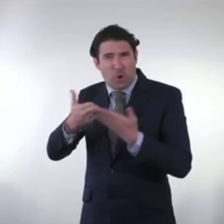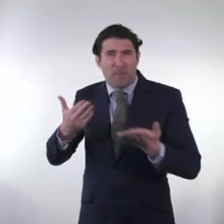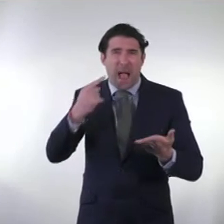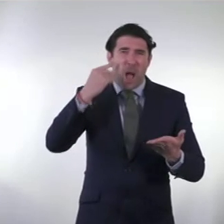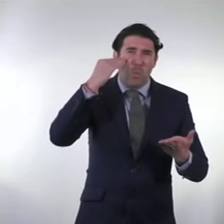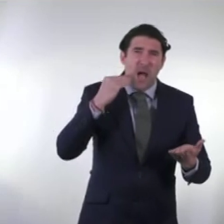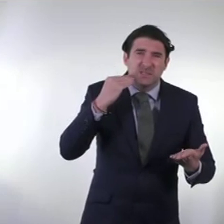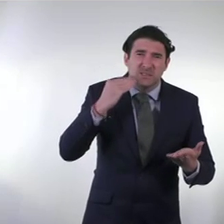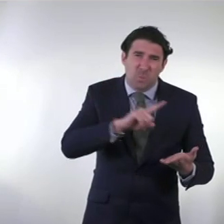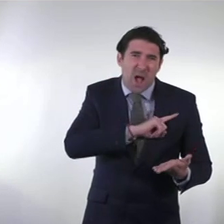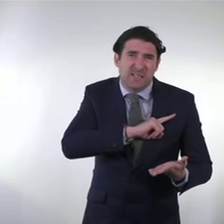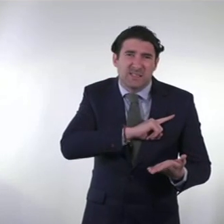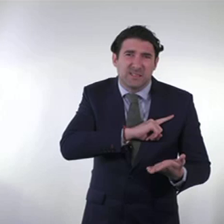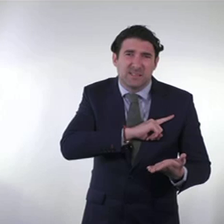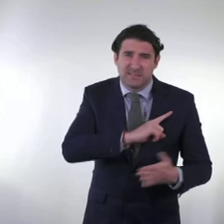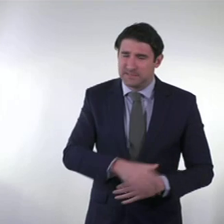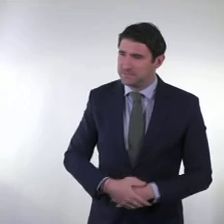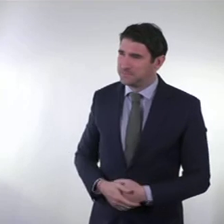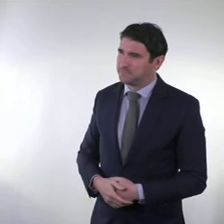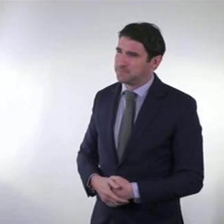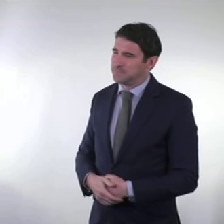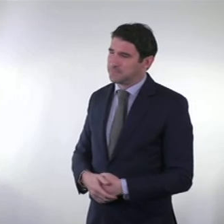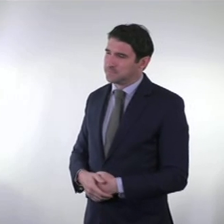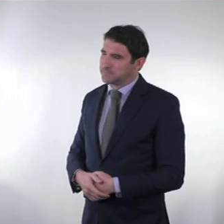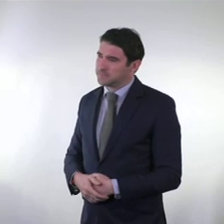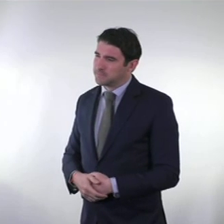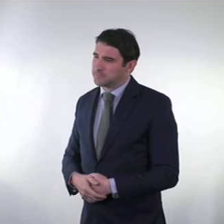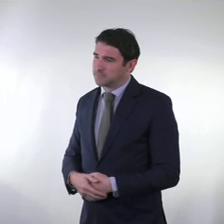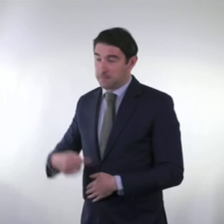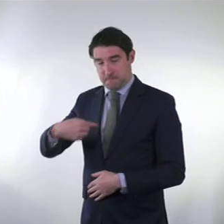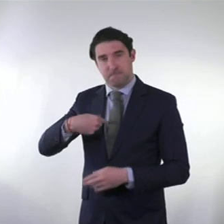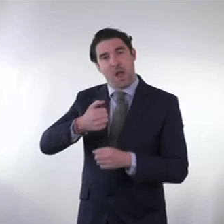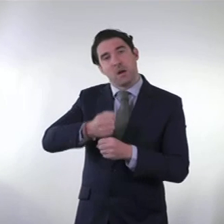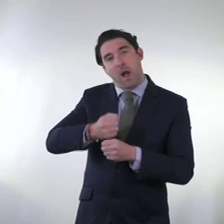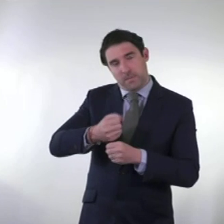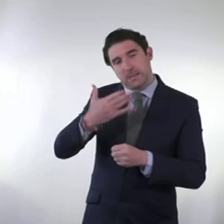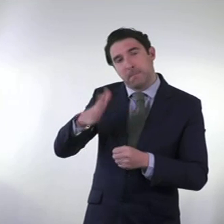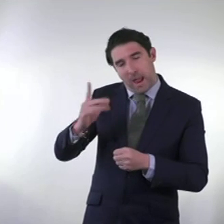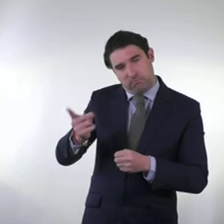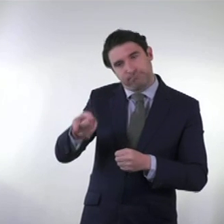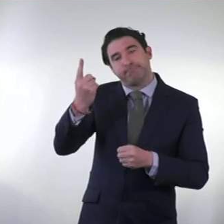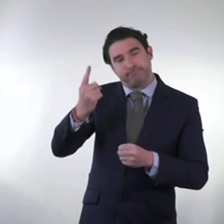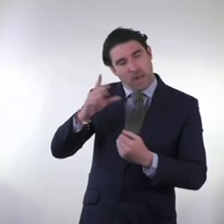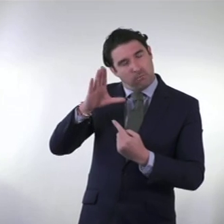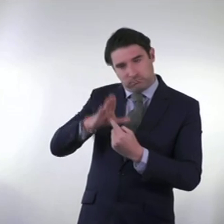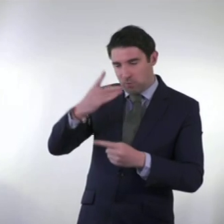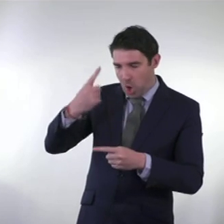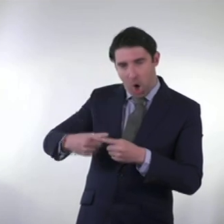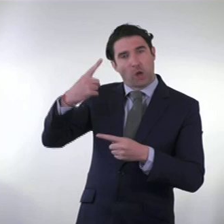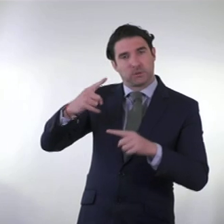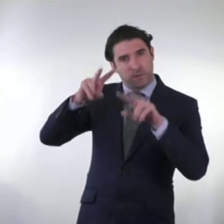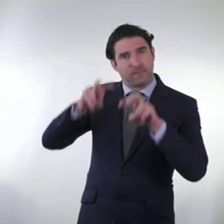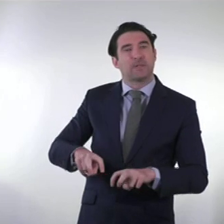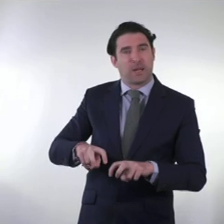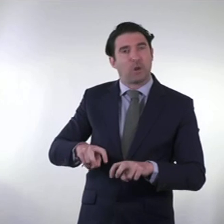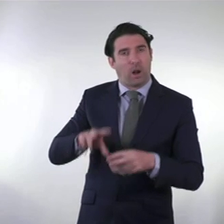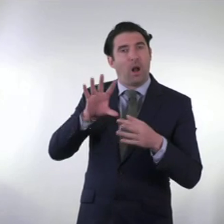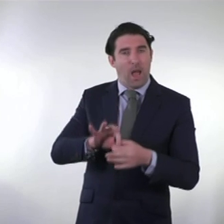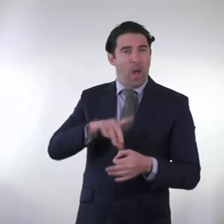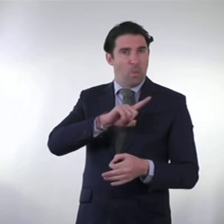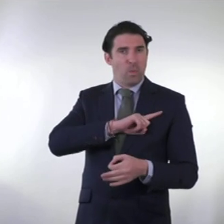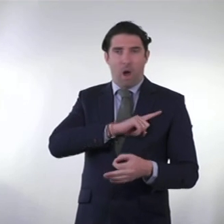The right hon. and learned Gentleman knows full well that the Government have launched an urgent investigation into inequalities across the whole of society.